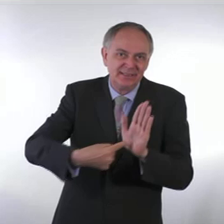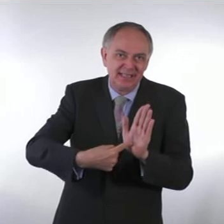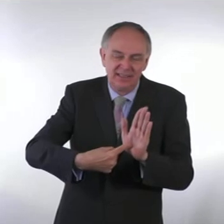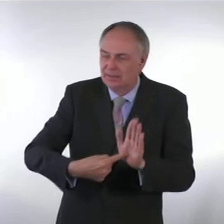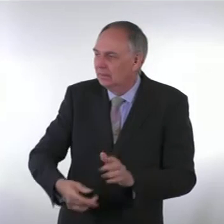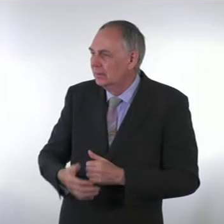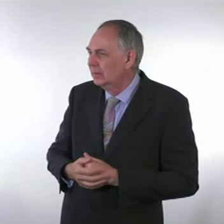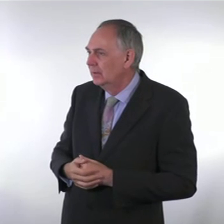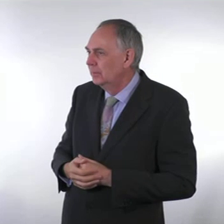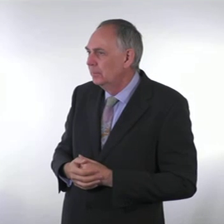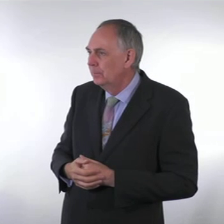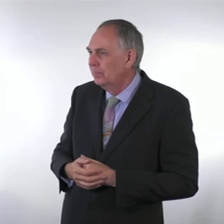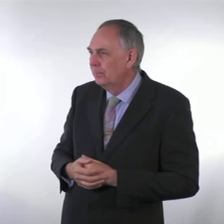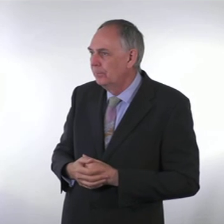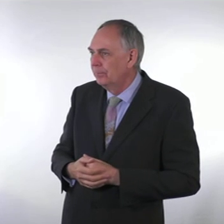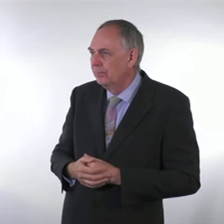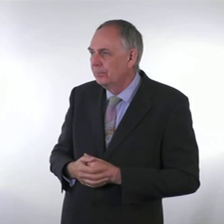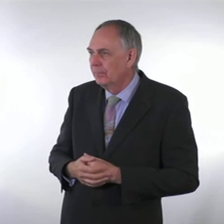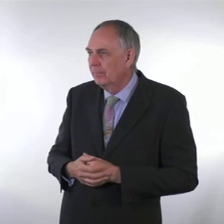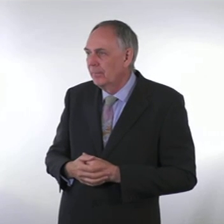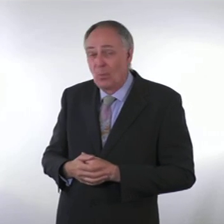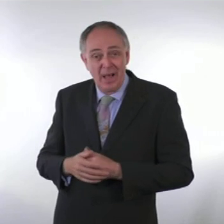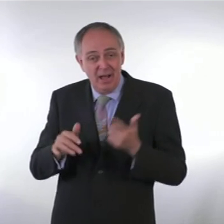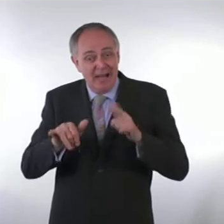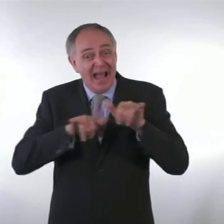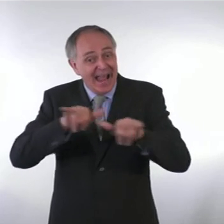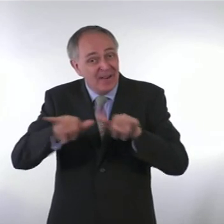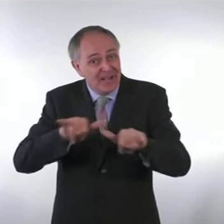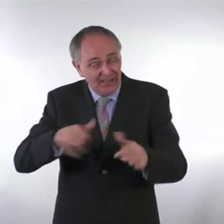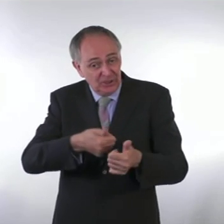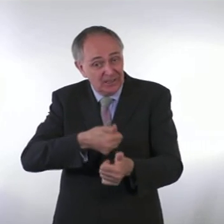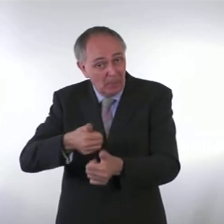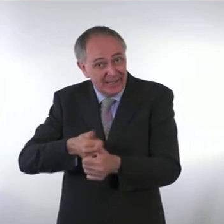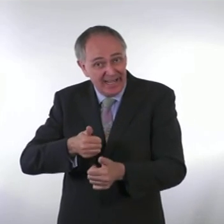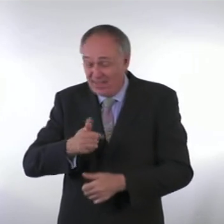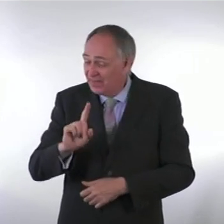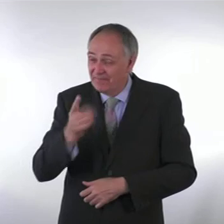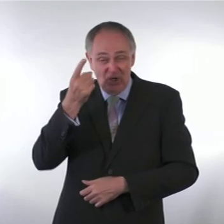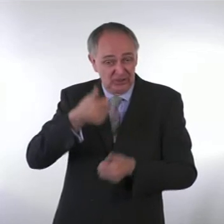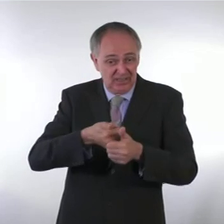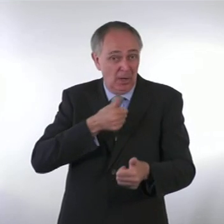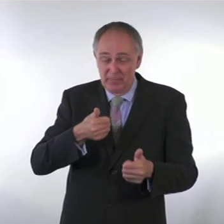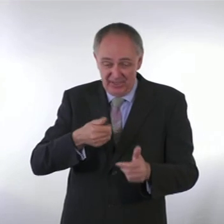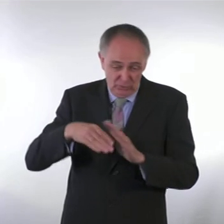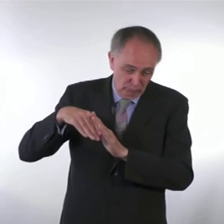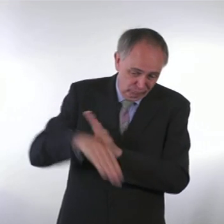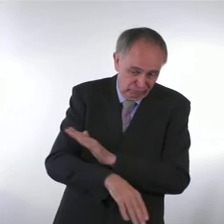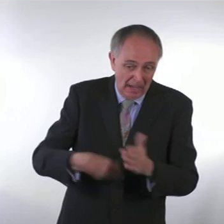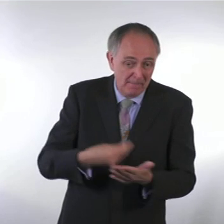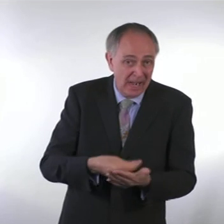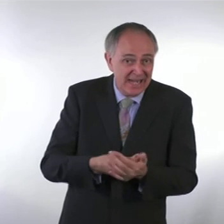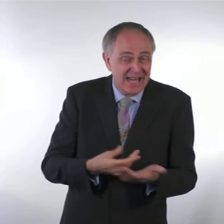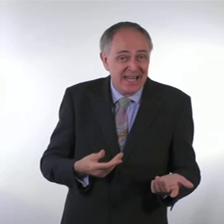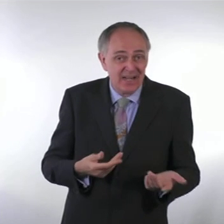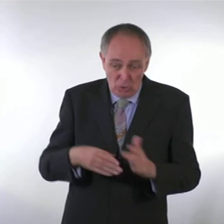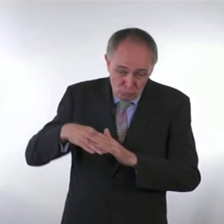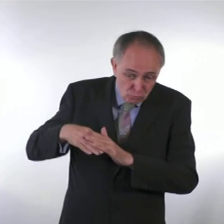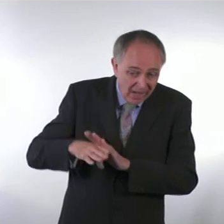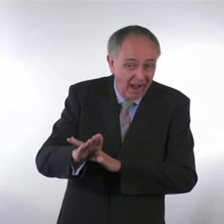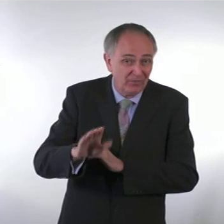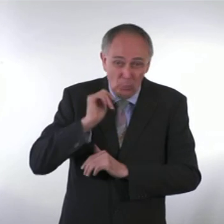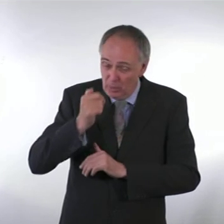Aviation was one of the first sectors to take an immediate negative impact from the coronavirus pandemic and will probably be one of the slowest to recover.